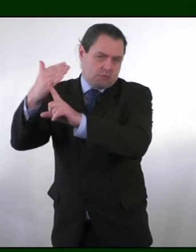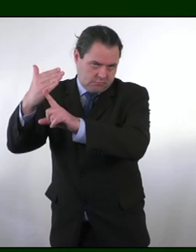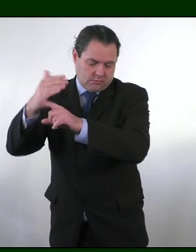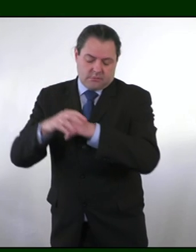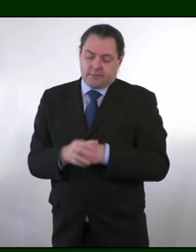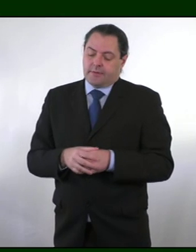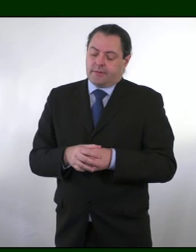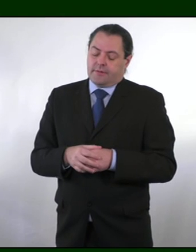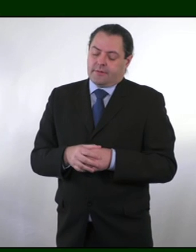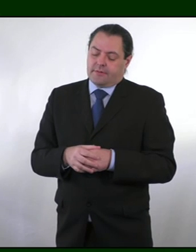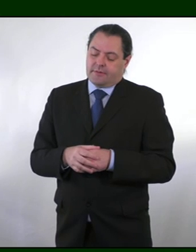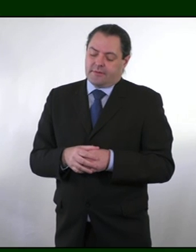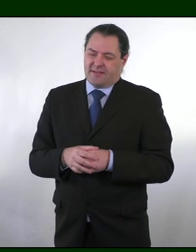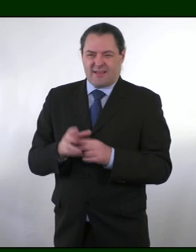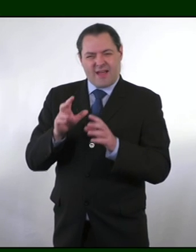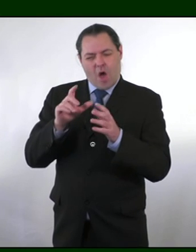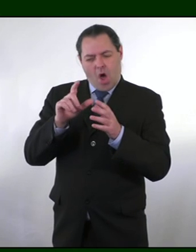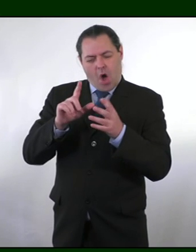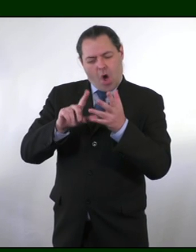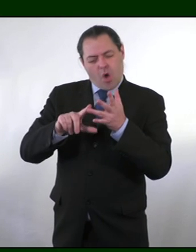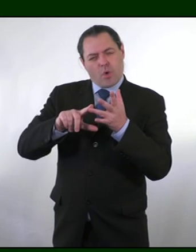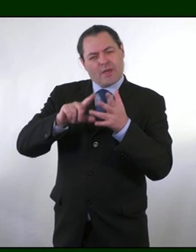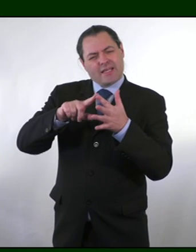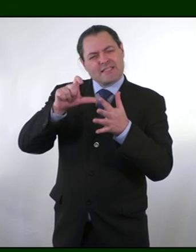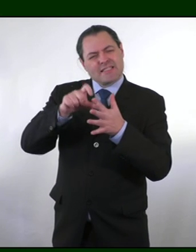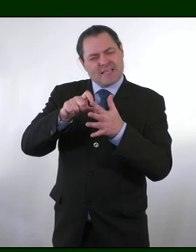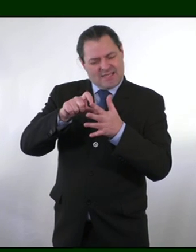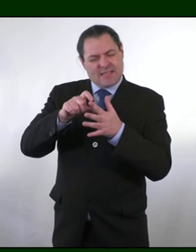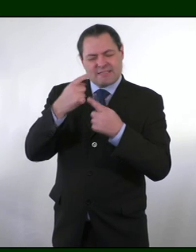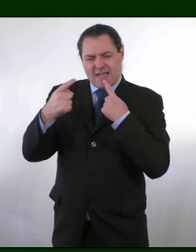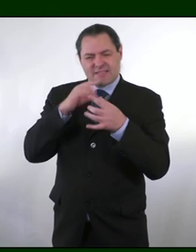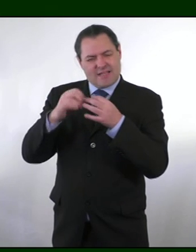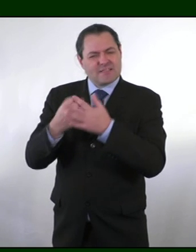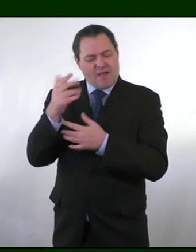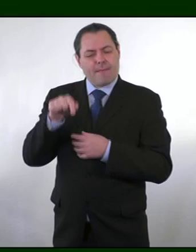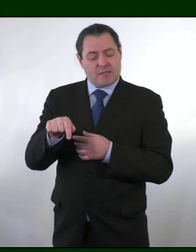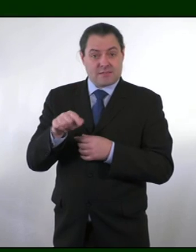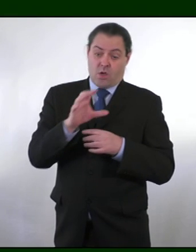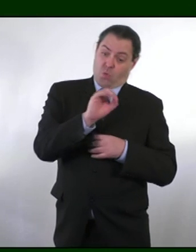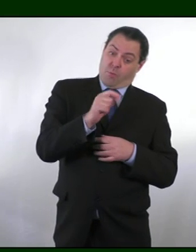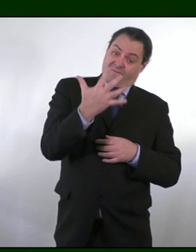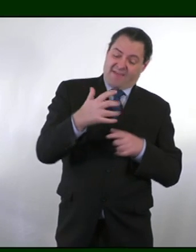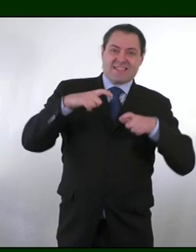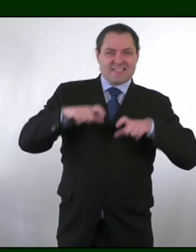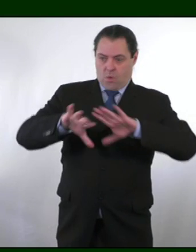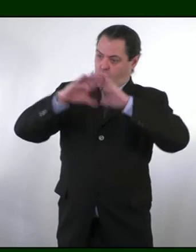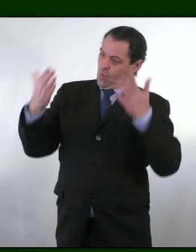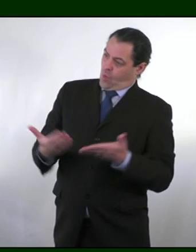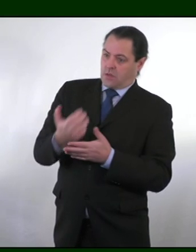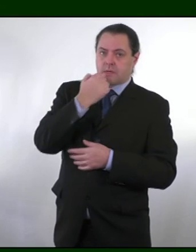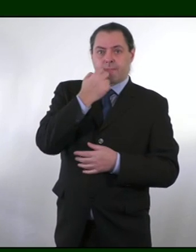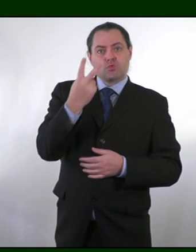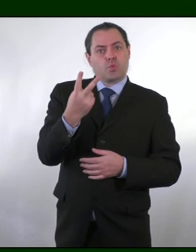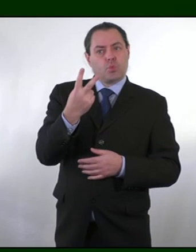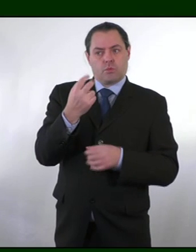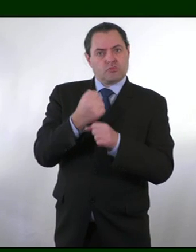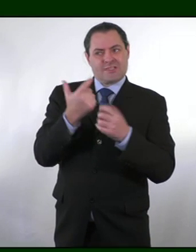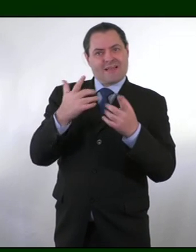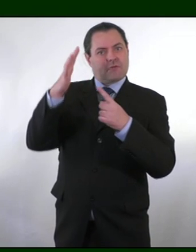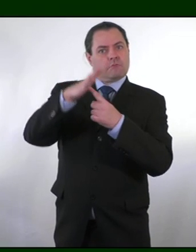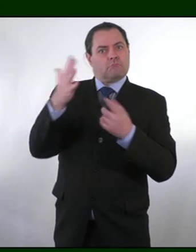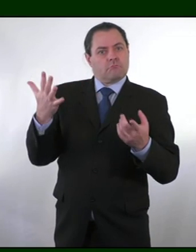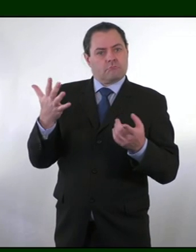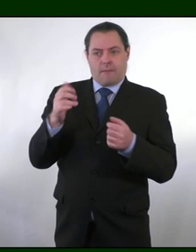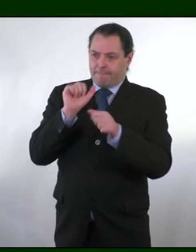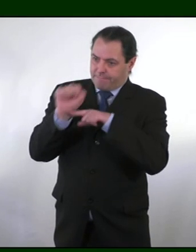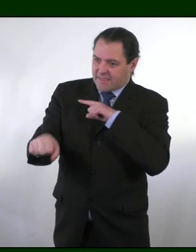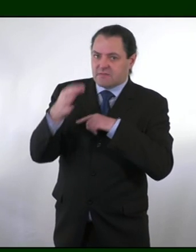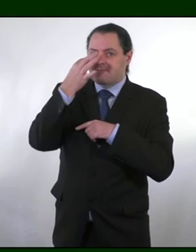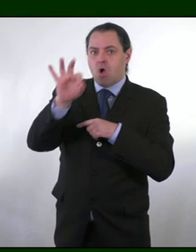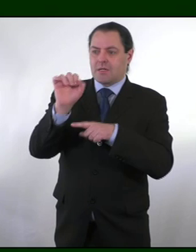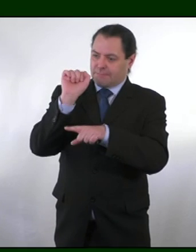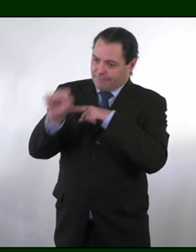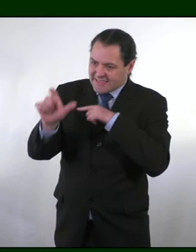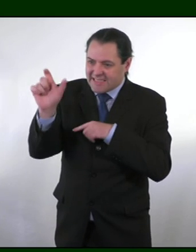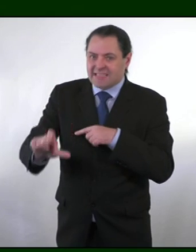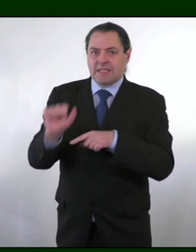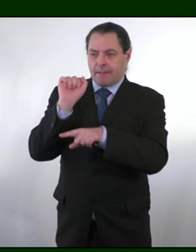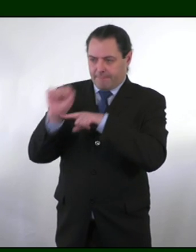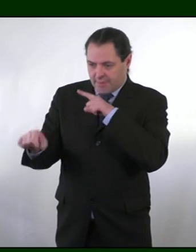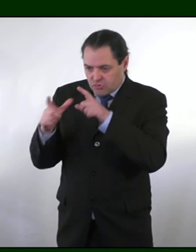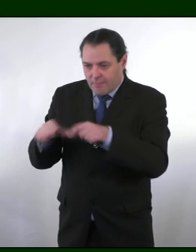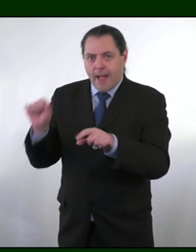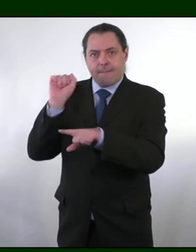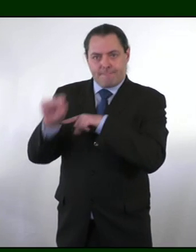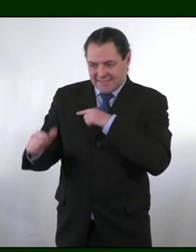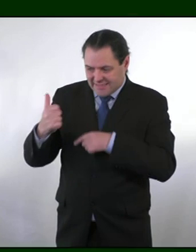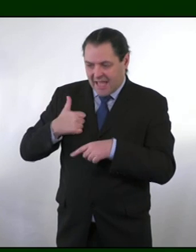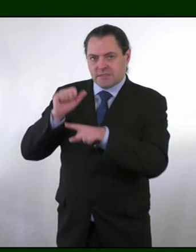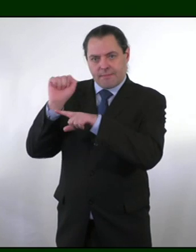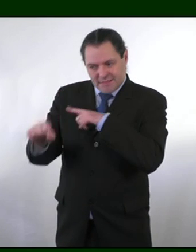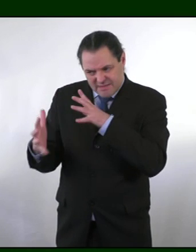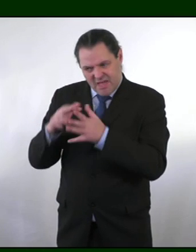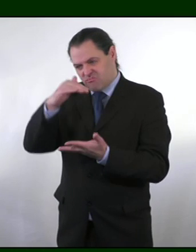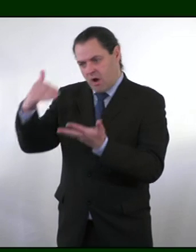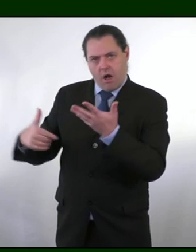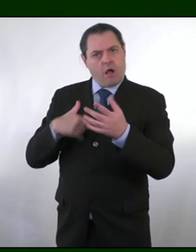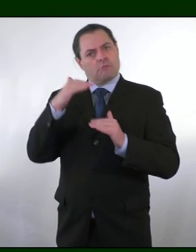Based on the latest OECD data, the UK would remain the second highest aid donor in the G7—higher than France, Italy, Japan, Canada and the United States.